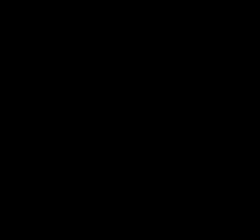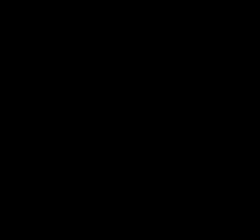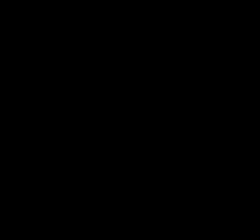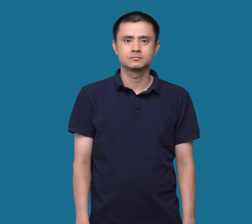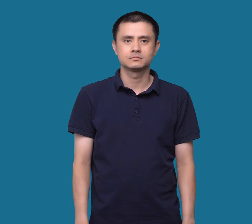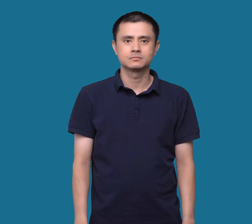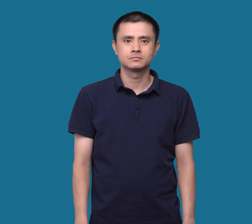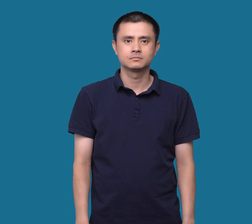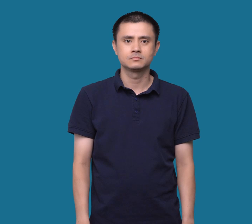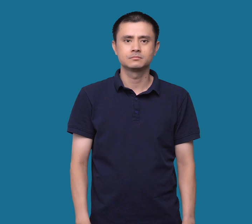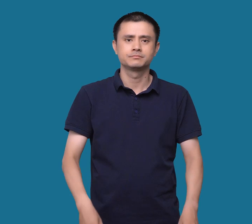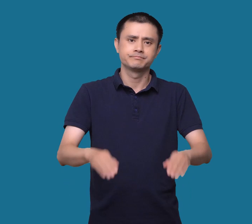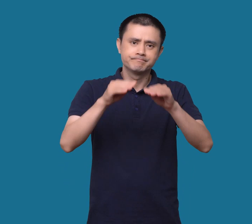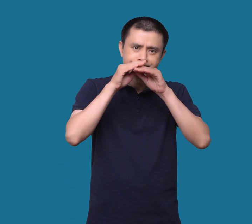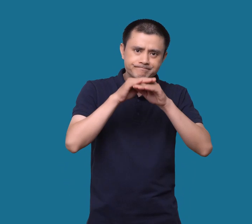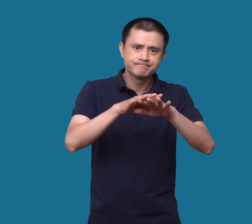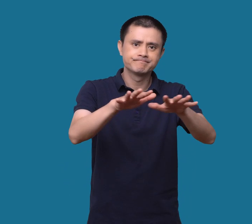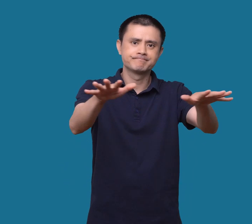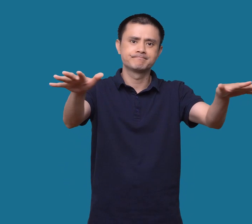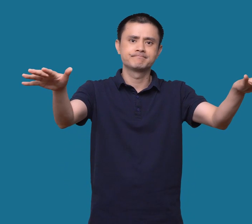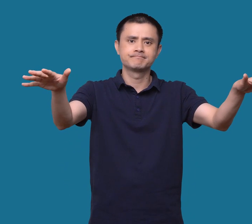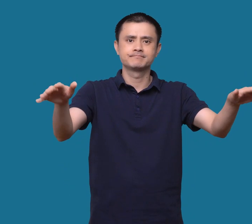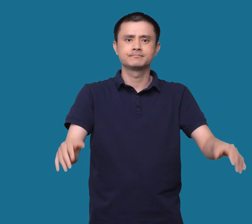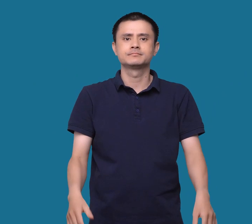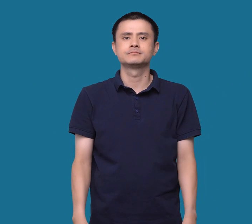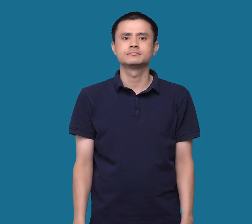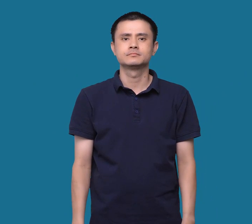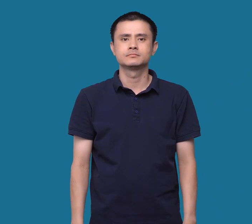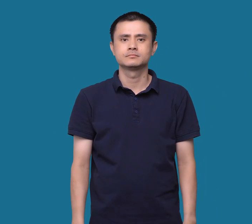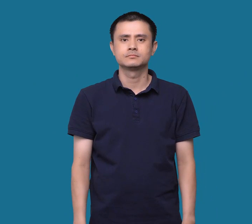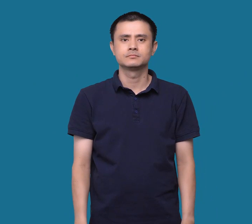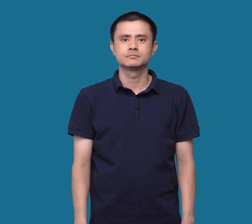tuyên bố